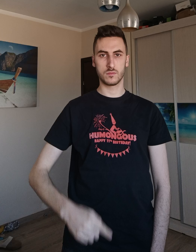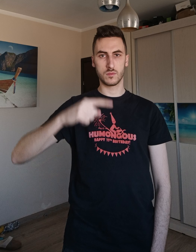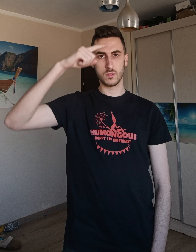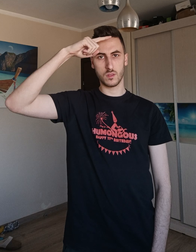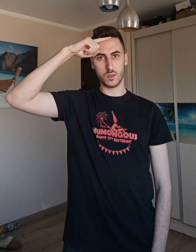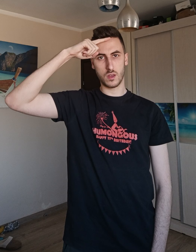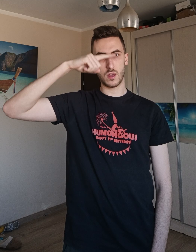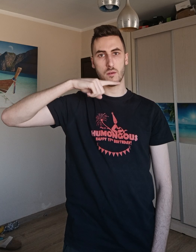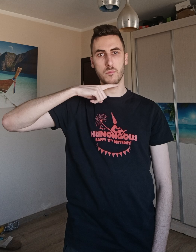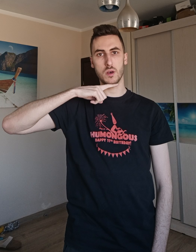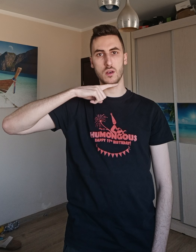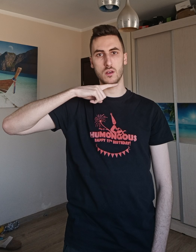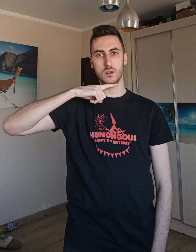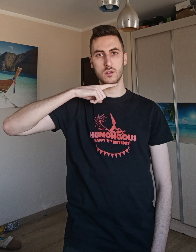אבא